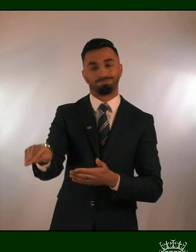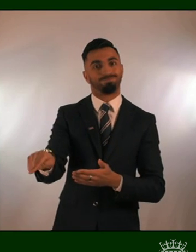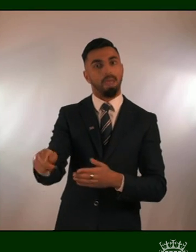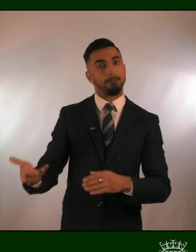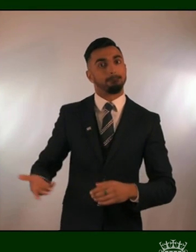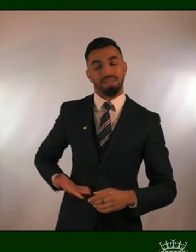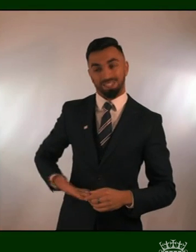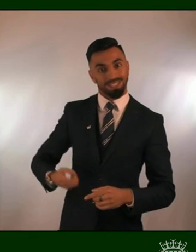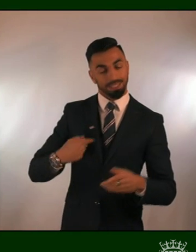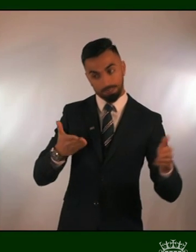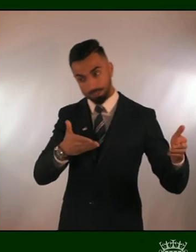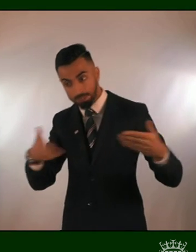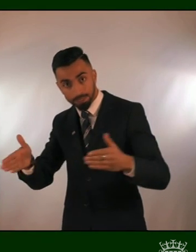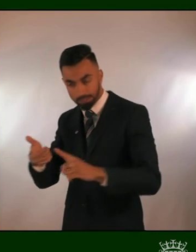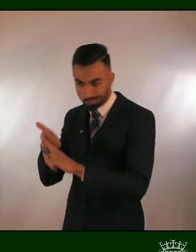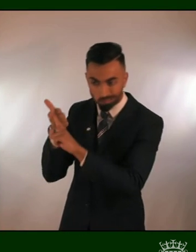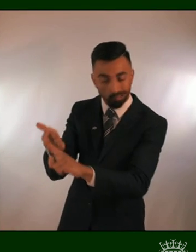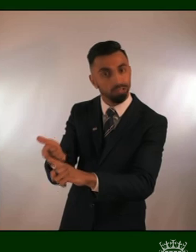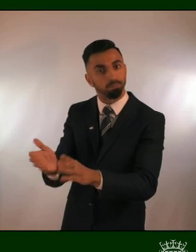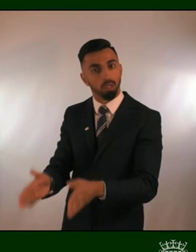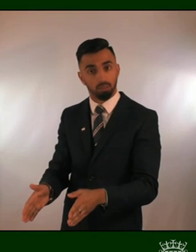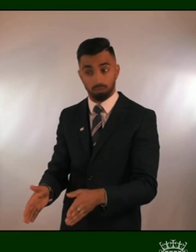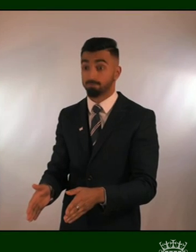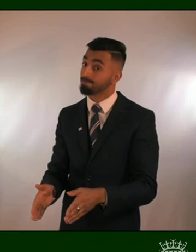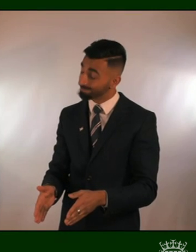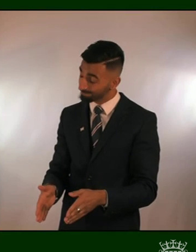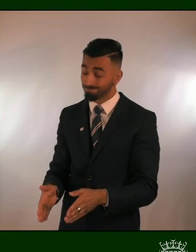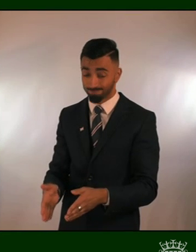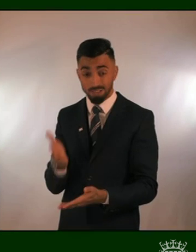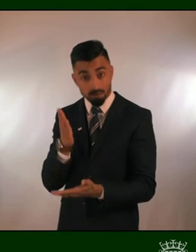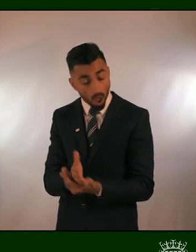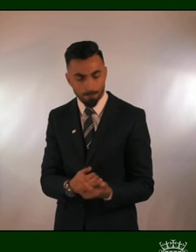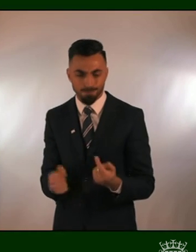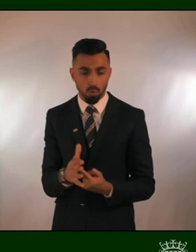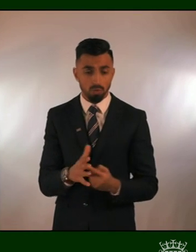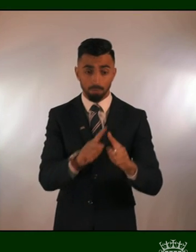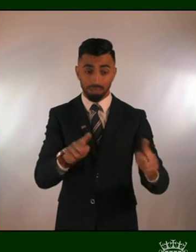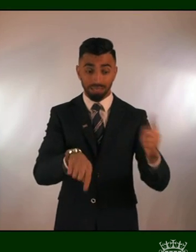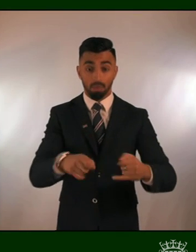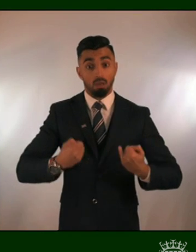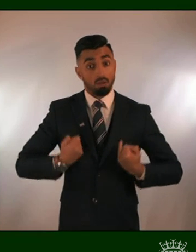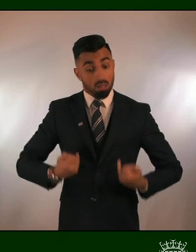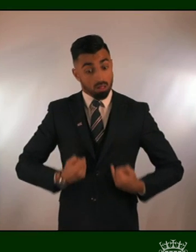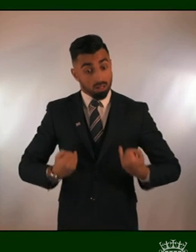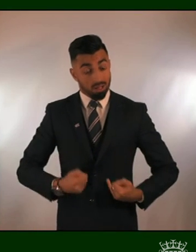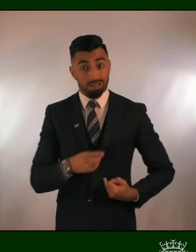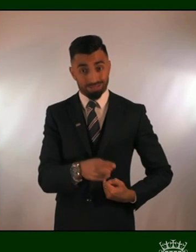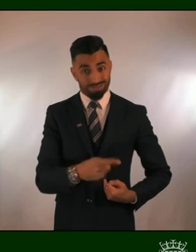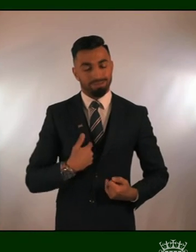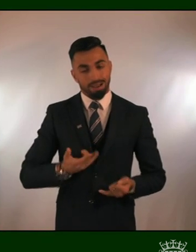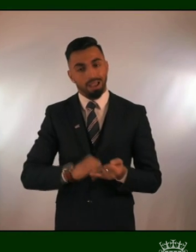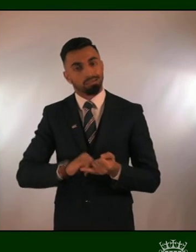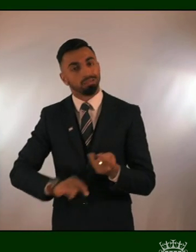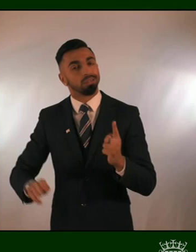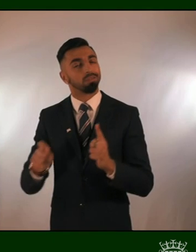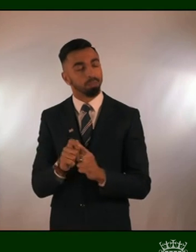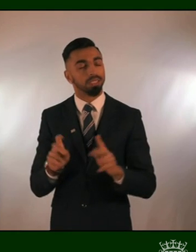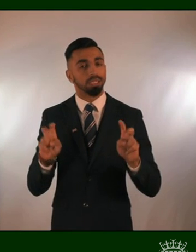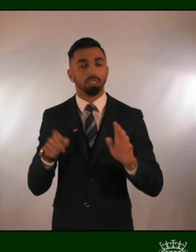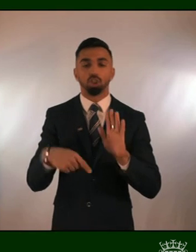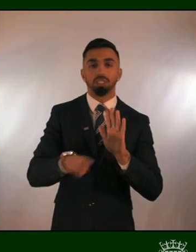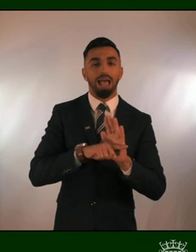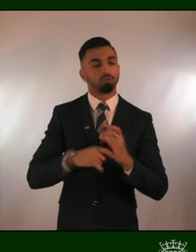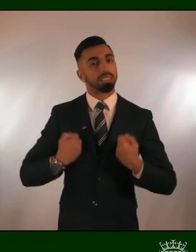The measures I have announced today on statutory sick pay are crucial to support those who need to take time off work, but that cost would be borne by business.